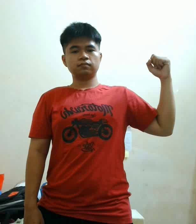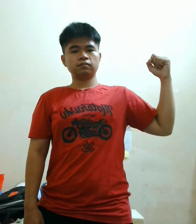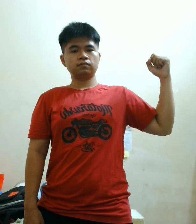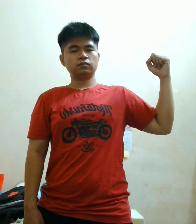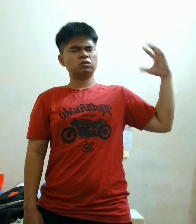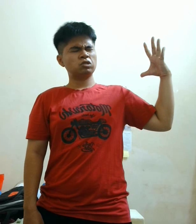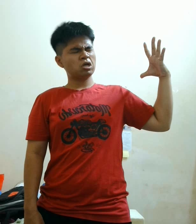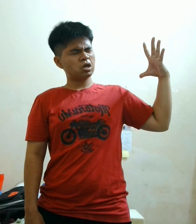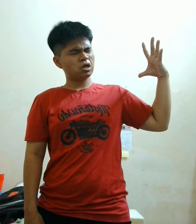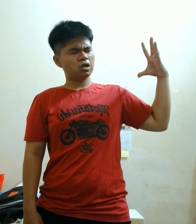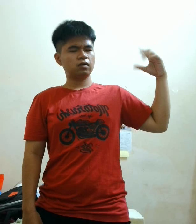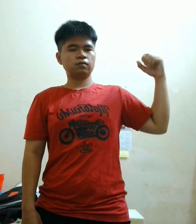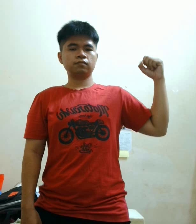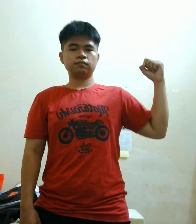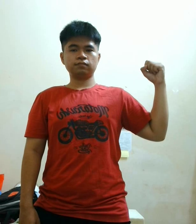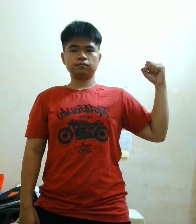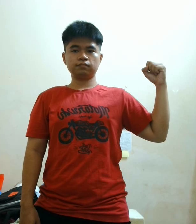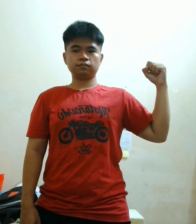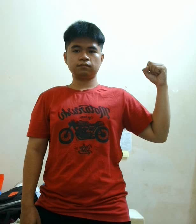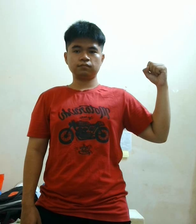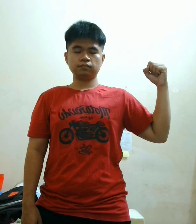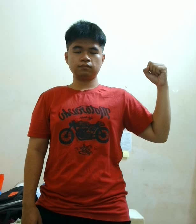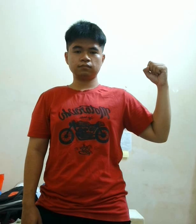troi nang